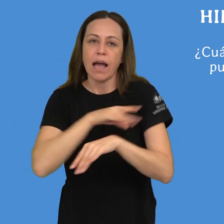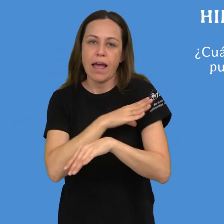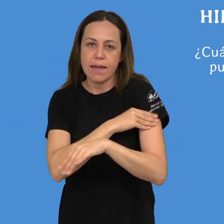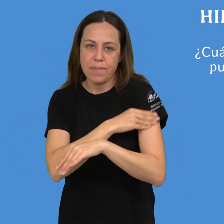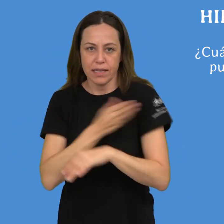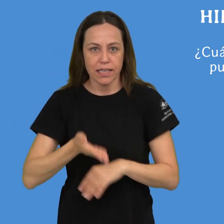tensión